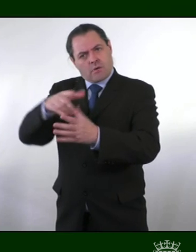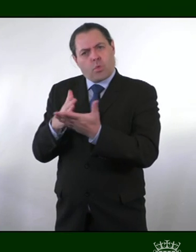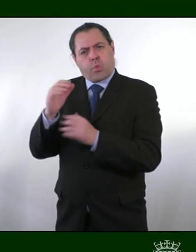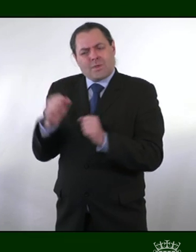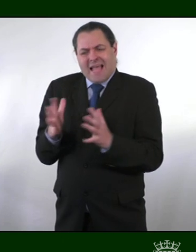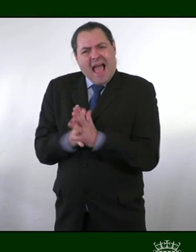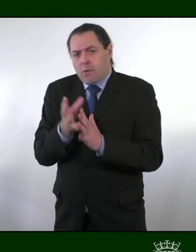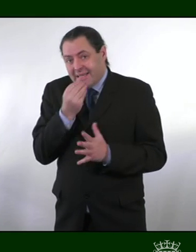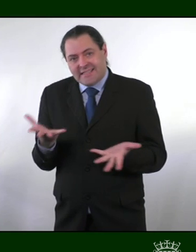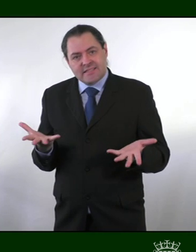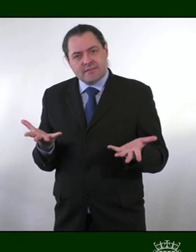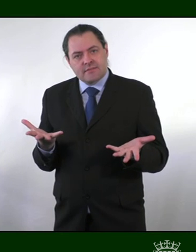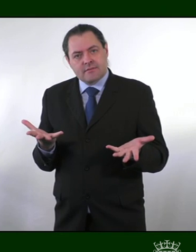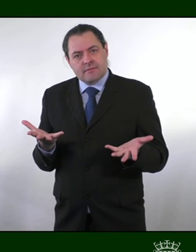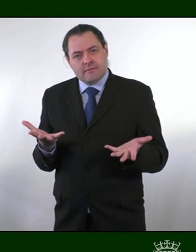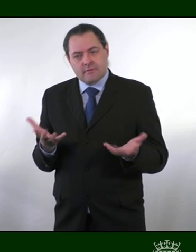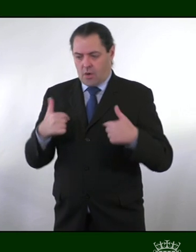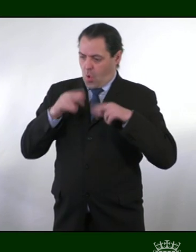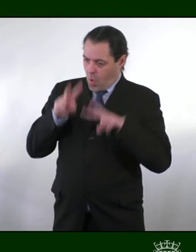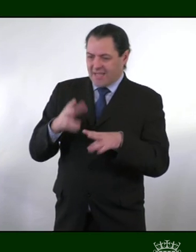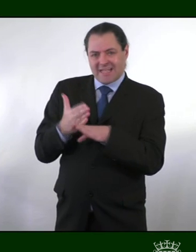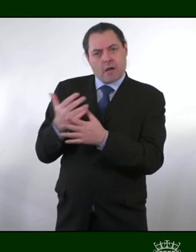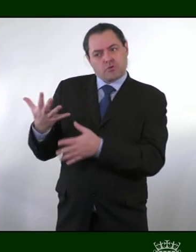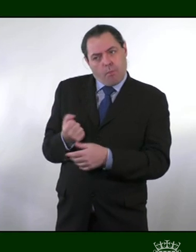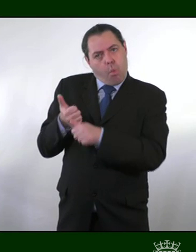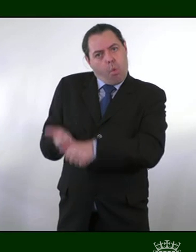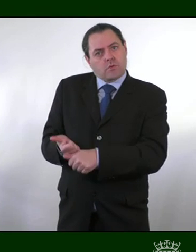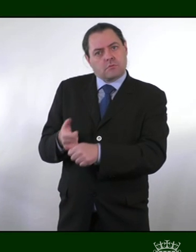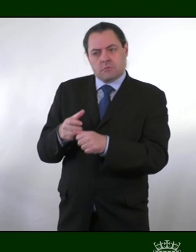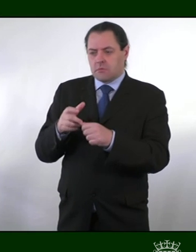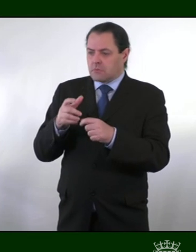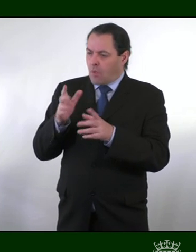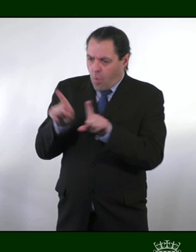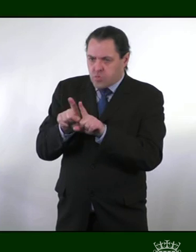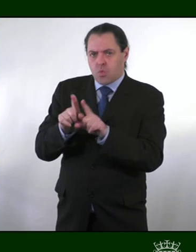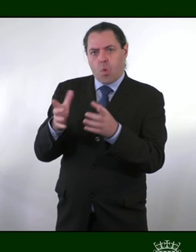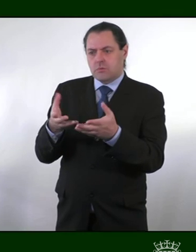Will he look at the proposals for the directors income support scheme and the Equity creatives support scheme?